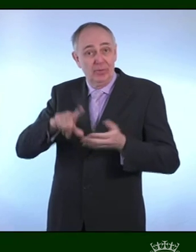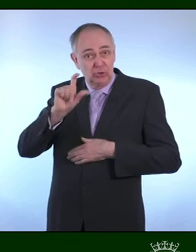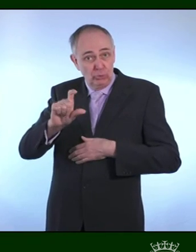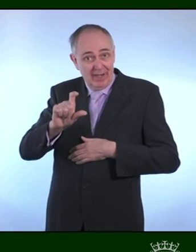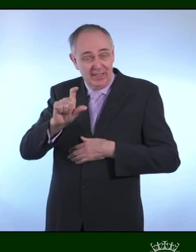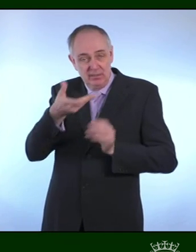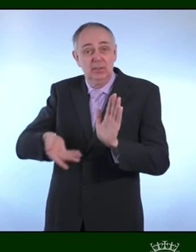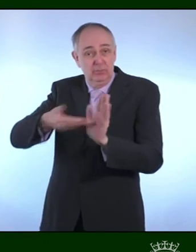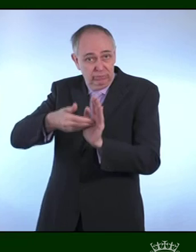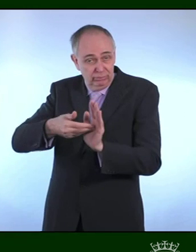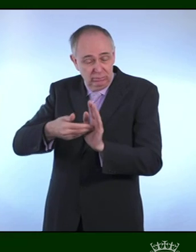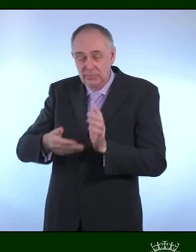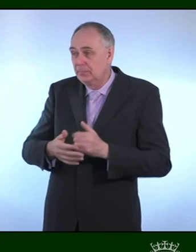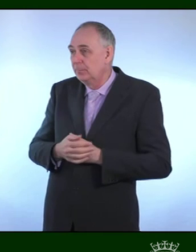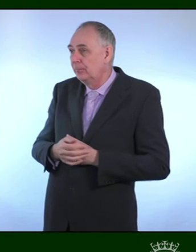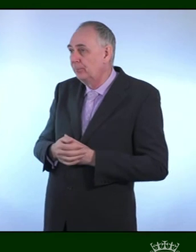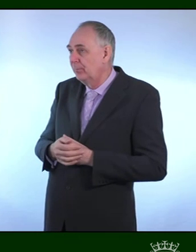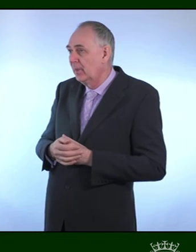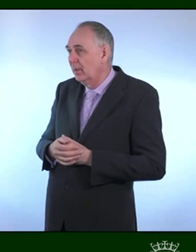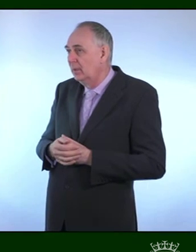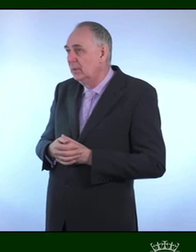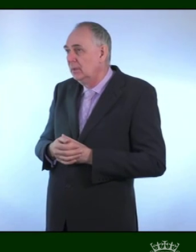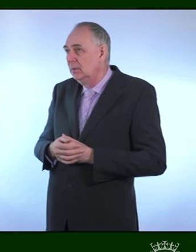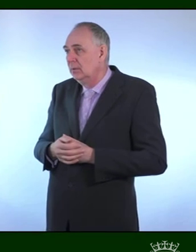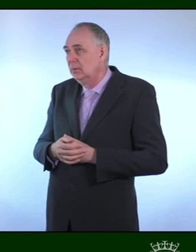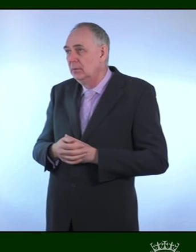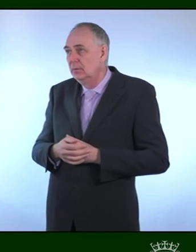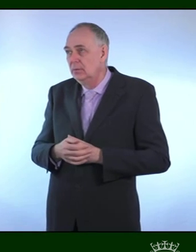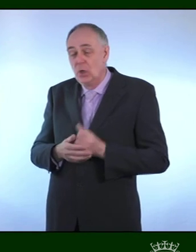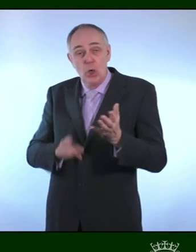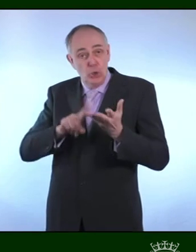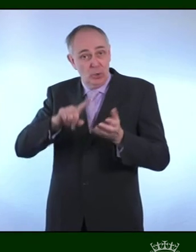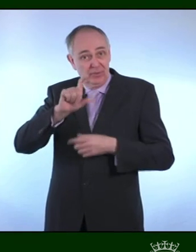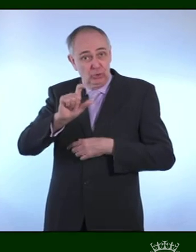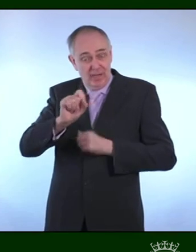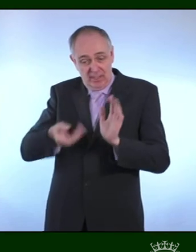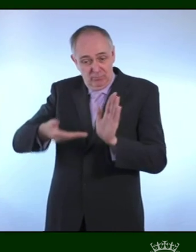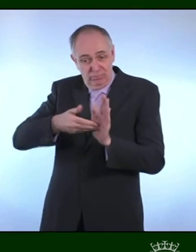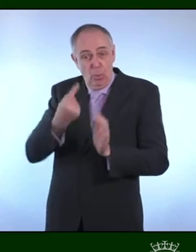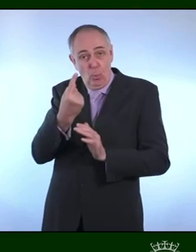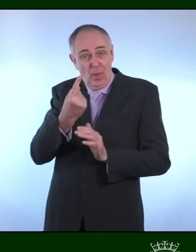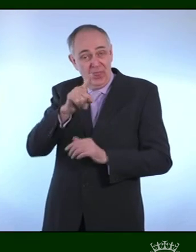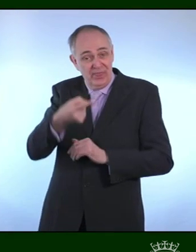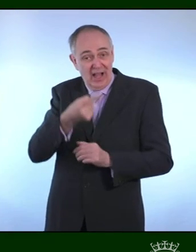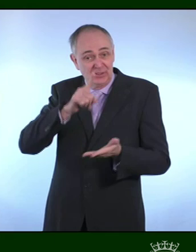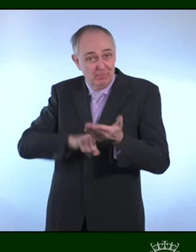Just to repeat the answer I gave a moment ago, we have increased universal credit by £1,000 a year.